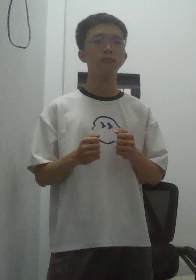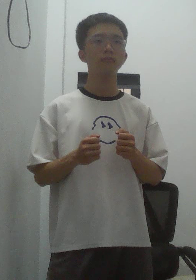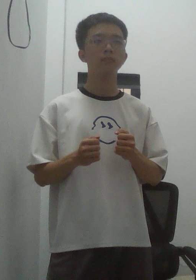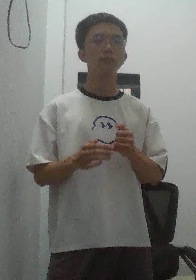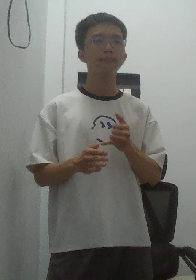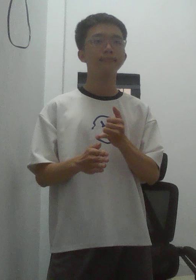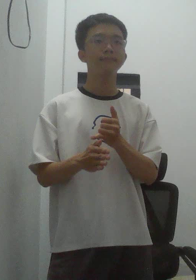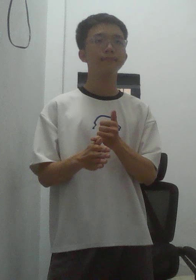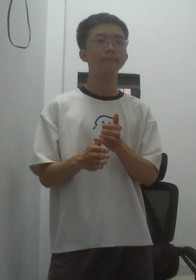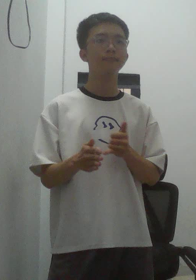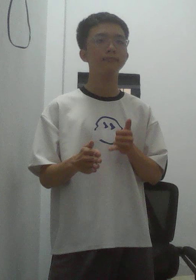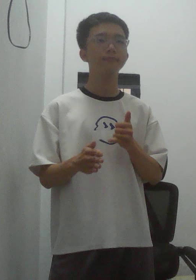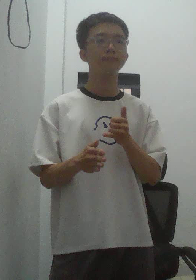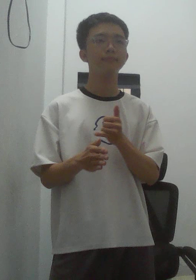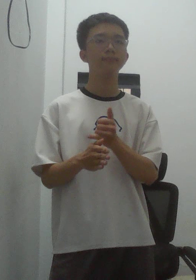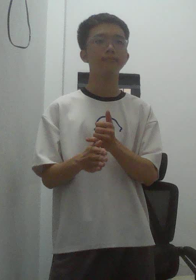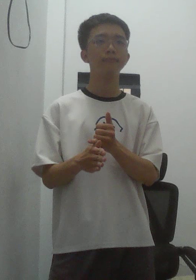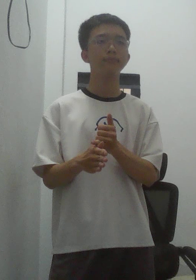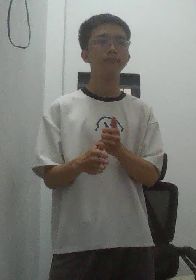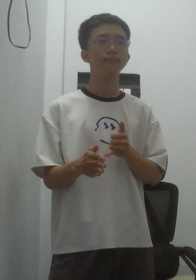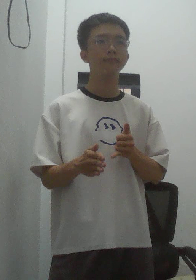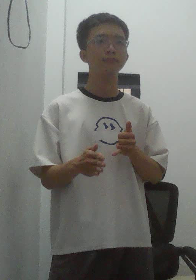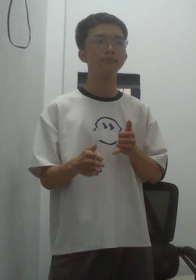cuoi thang